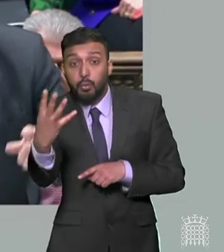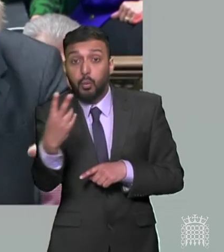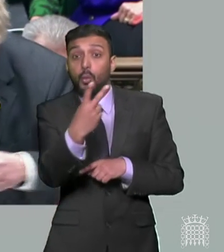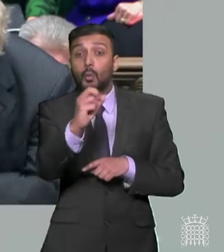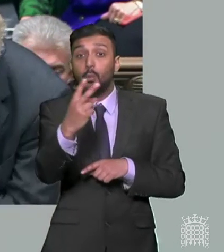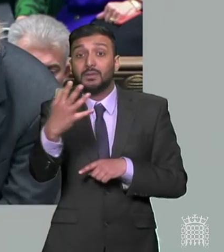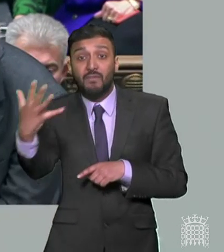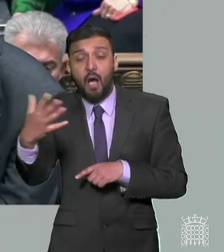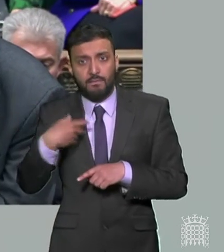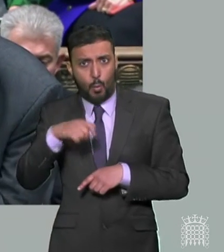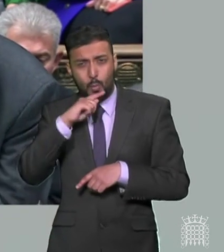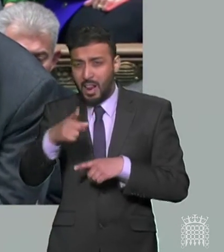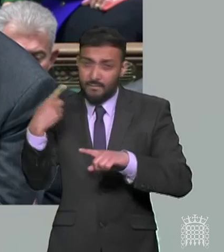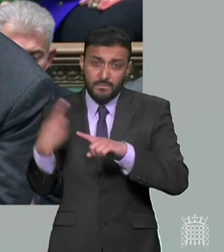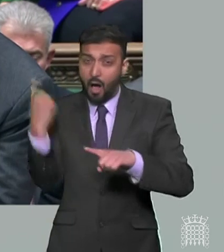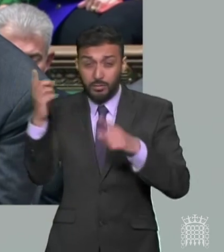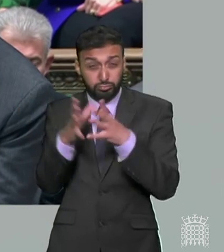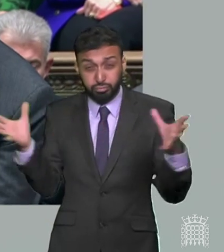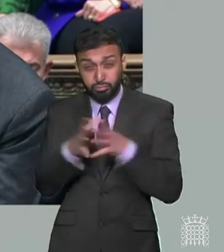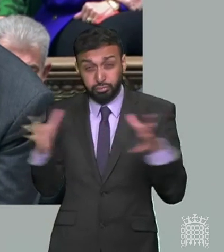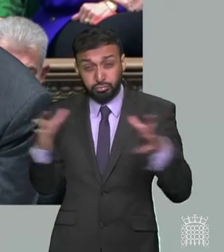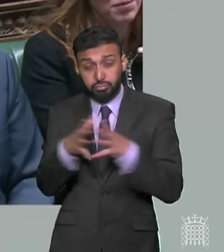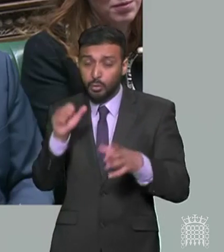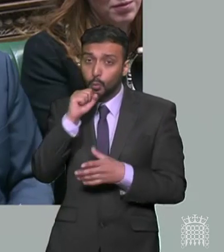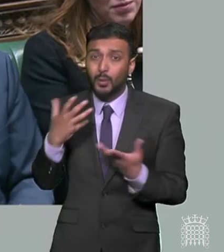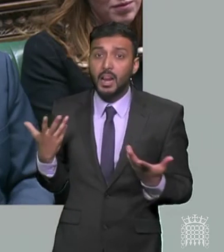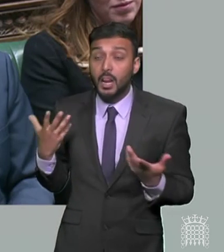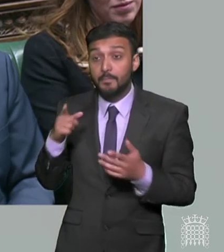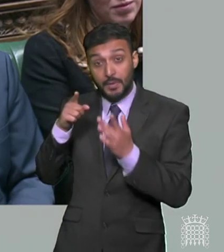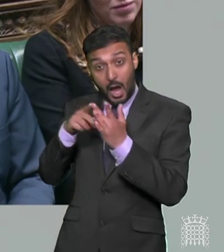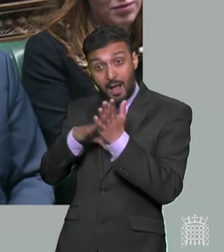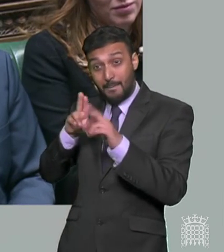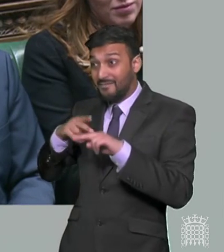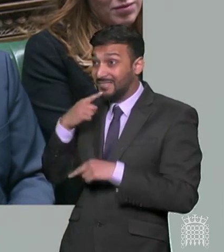That is what the IMF forecast says—read it.